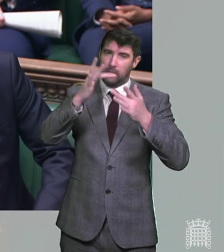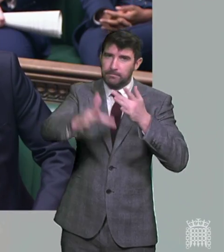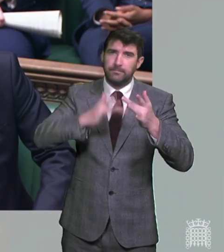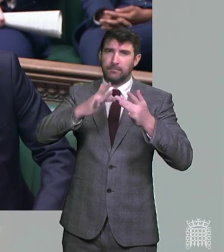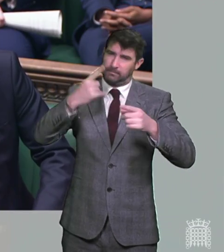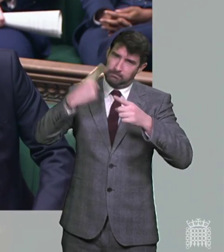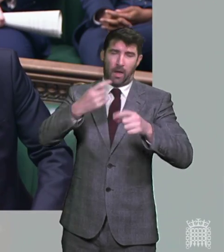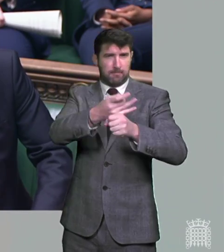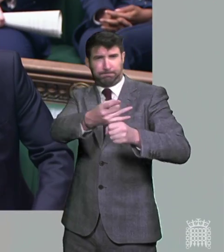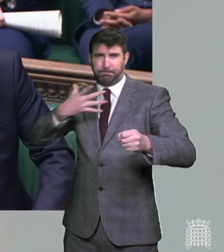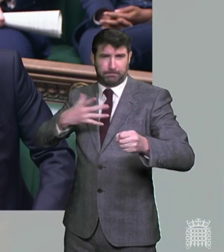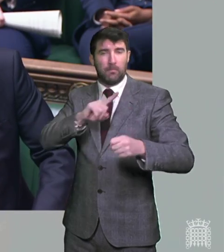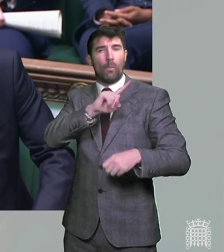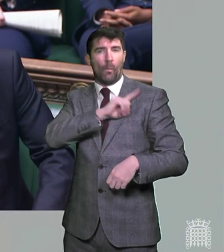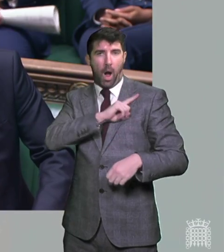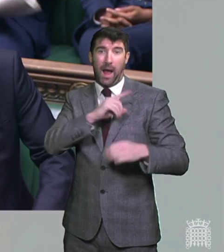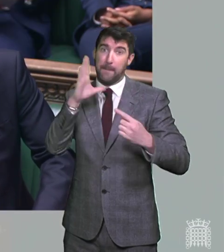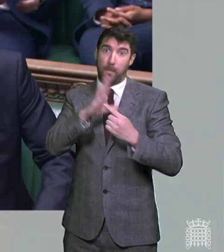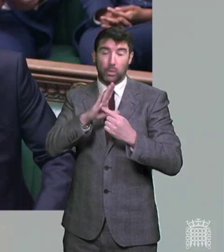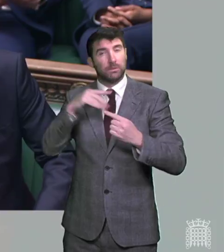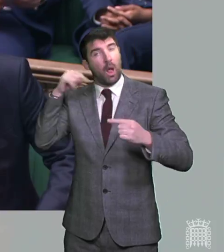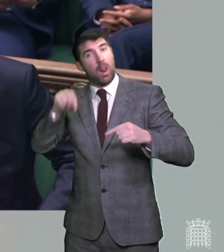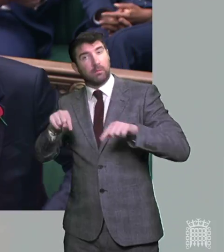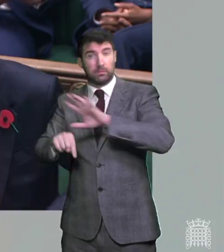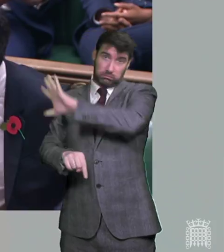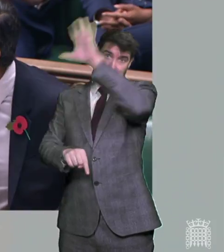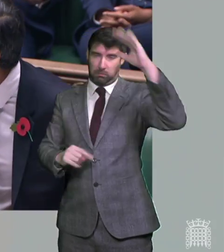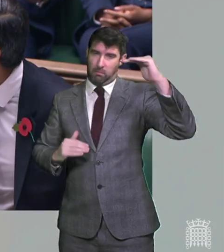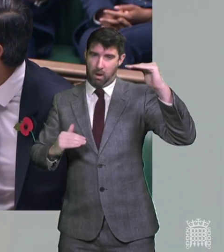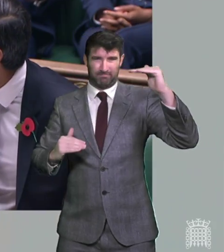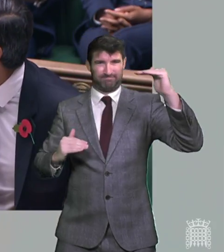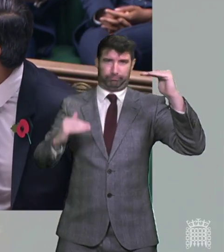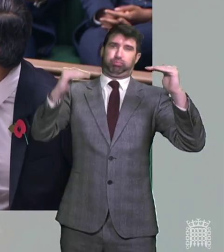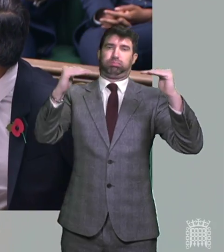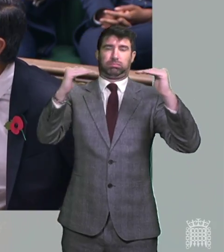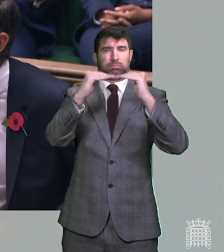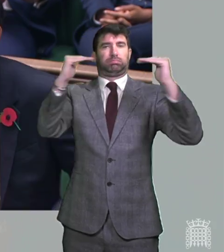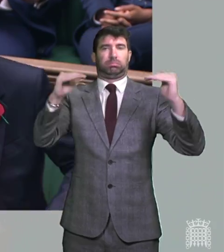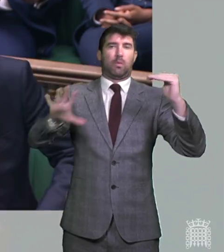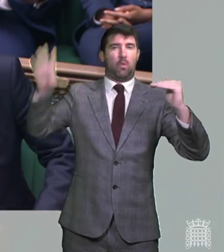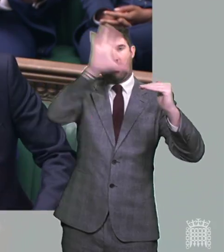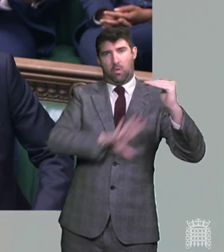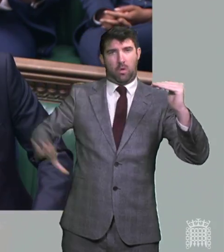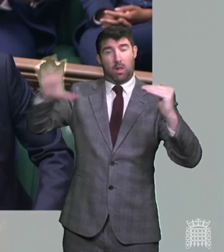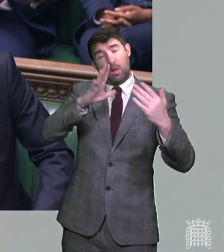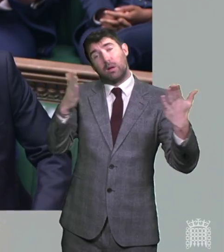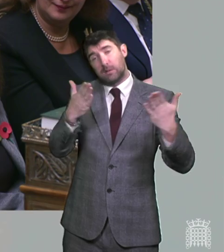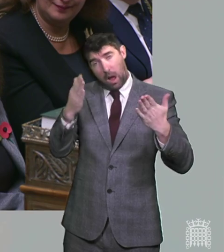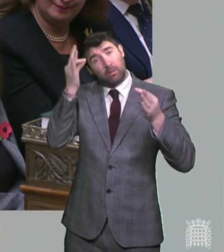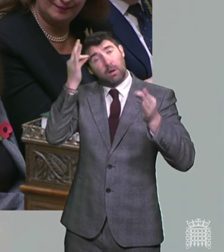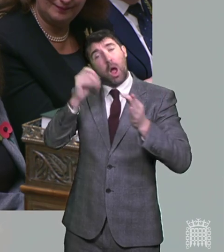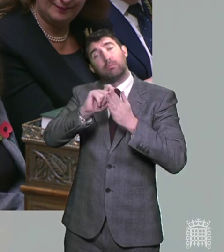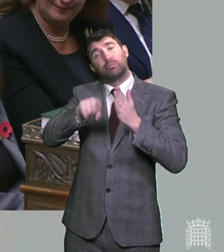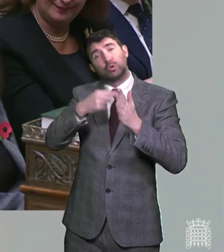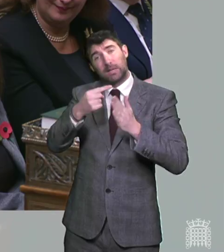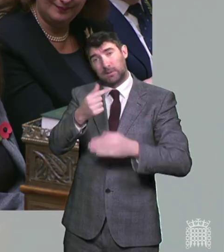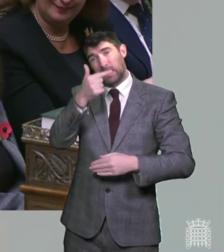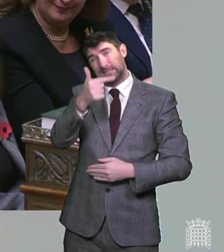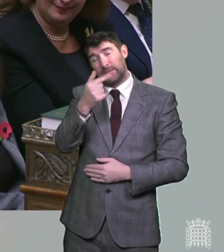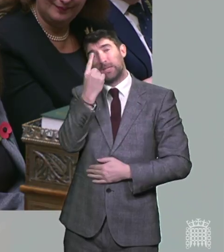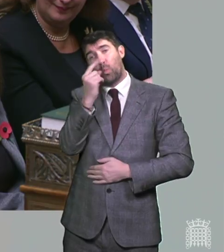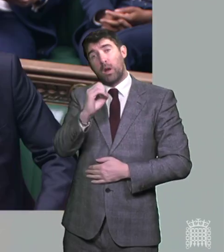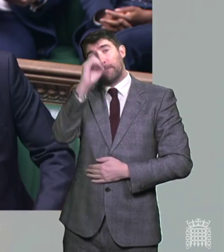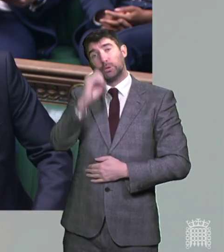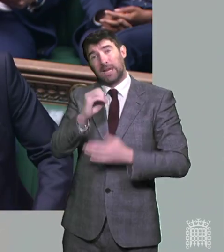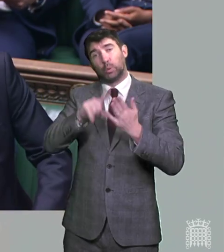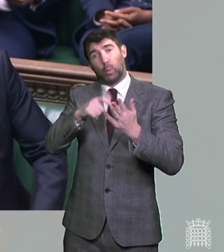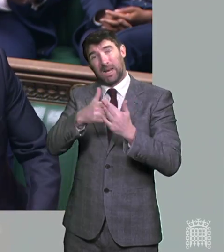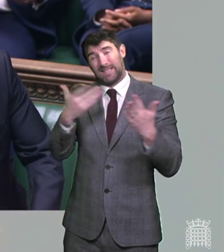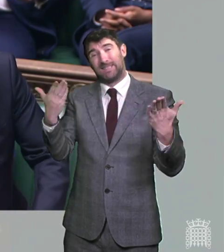We invested £5 billion in Project Gigabit and 71% of UK premises now have access to it, up from just 5% when we came into office.